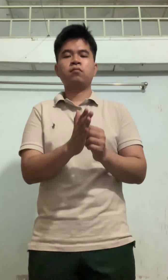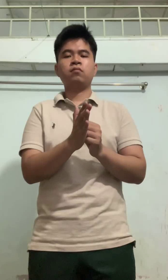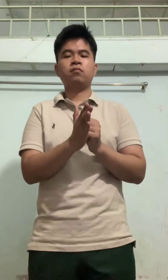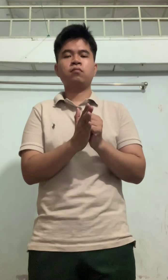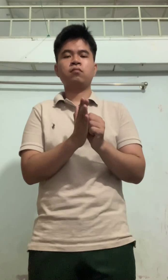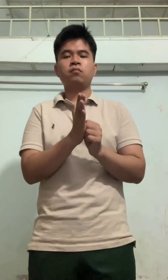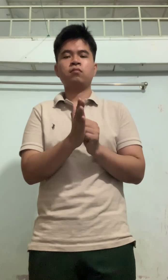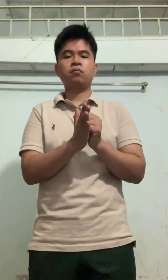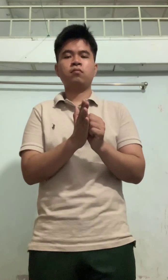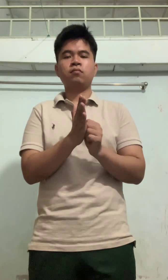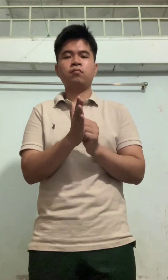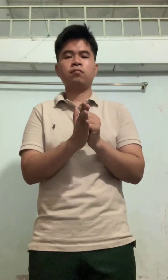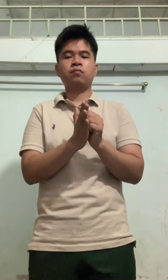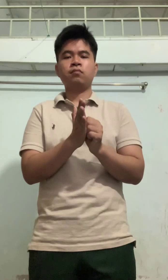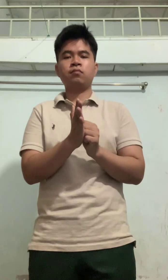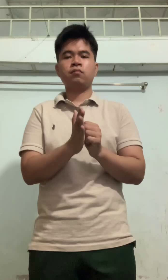thang